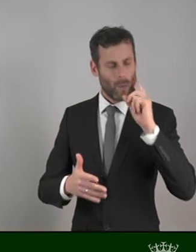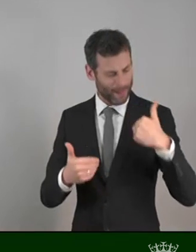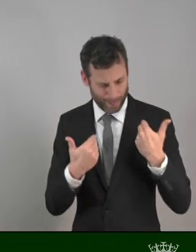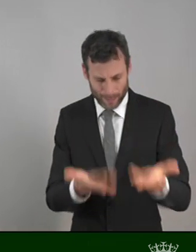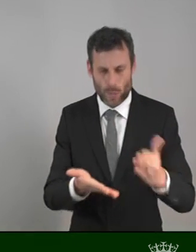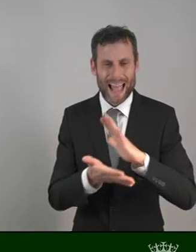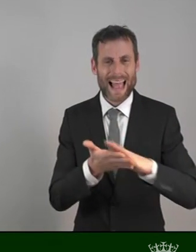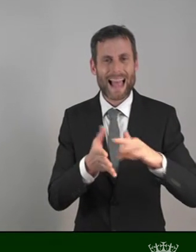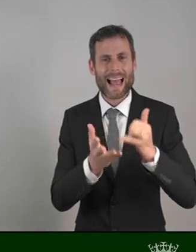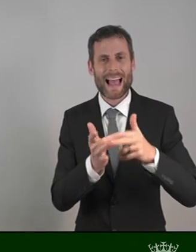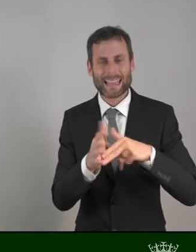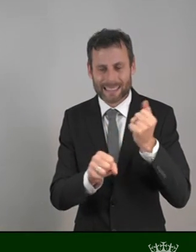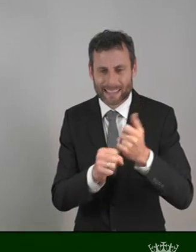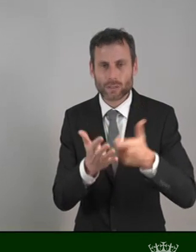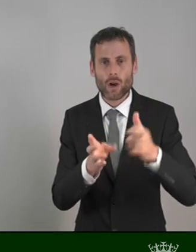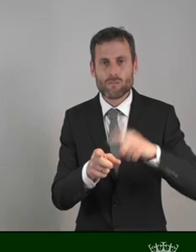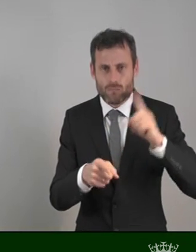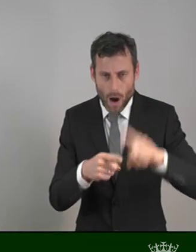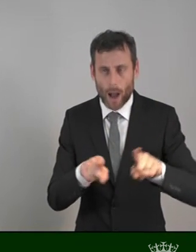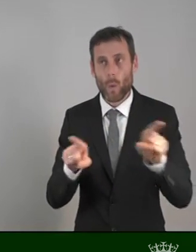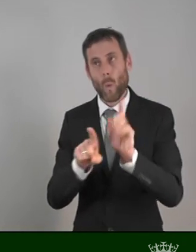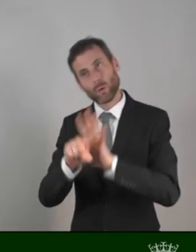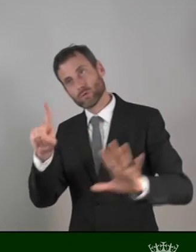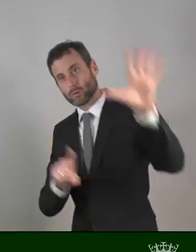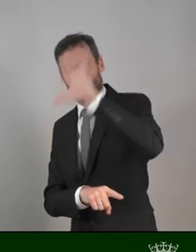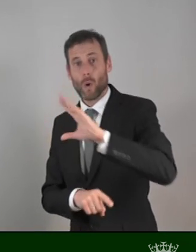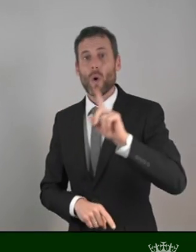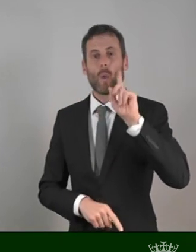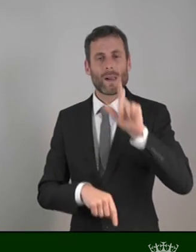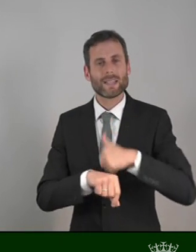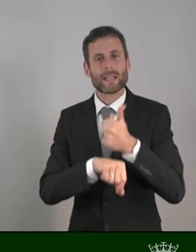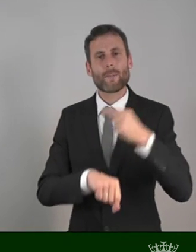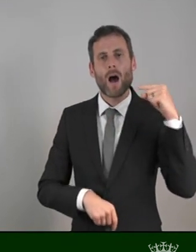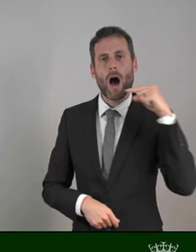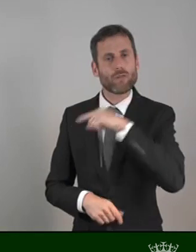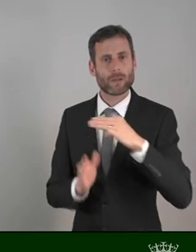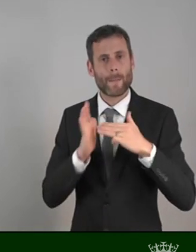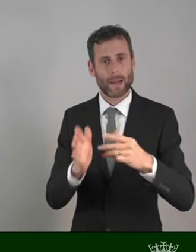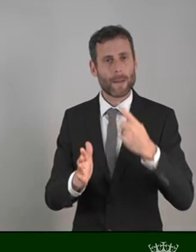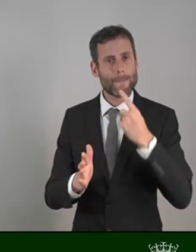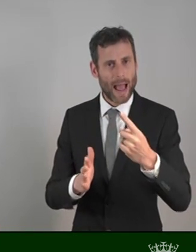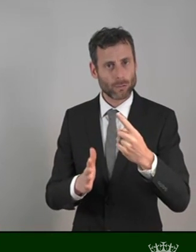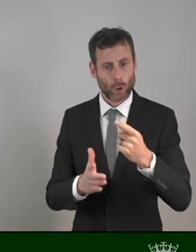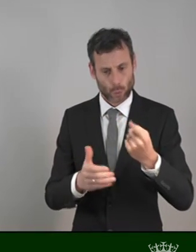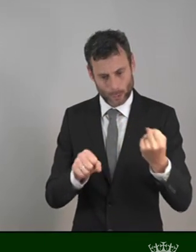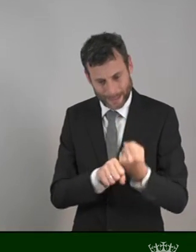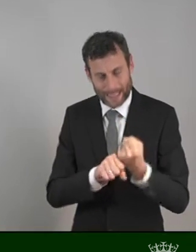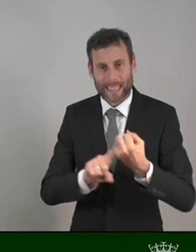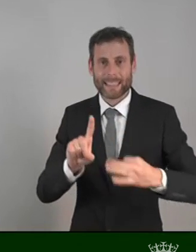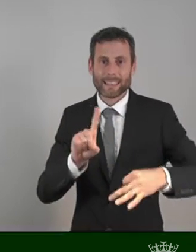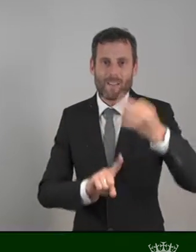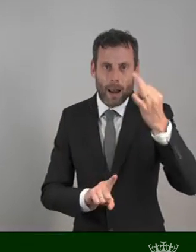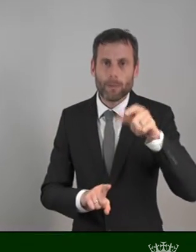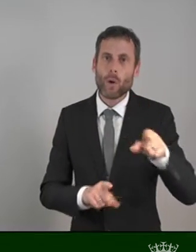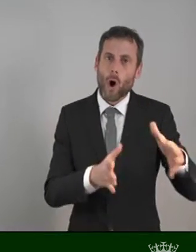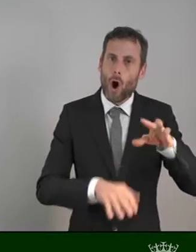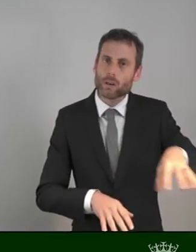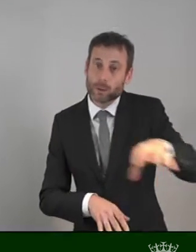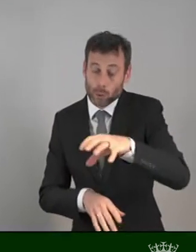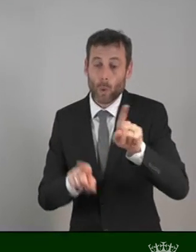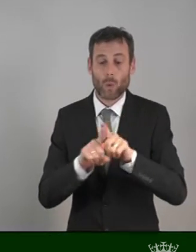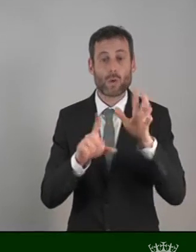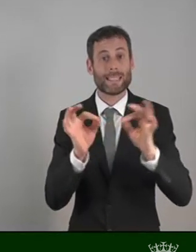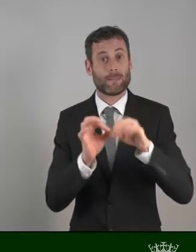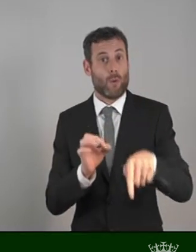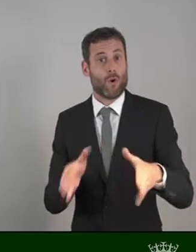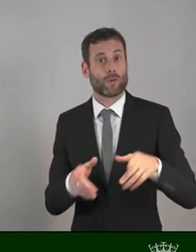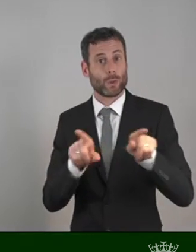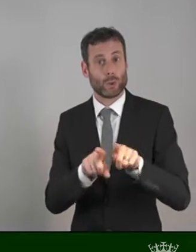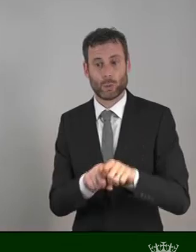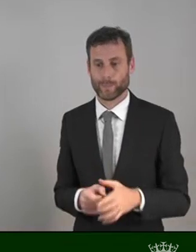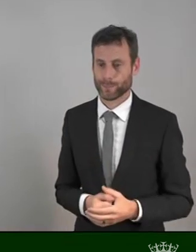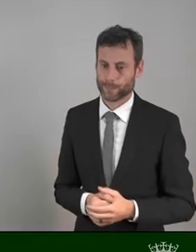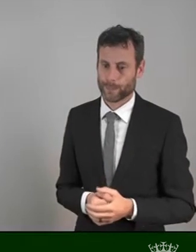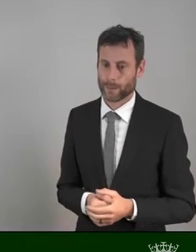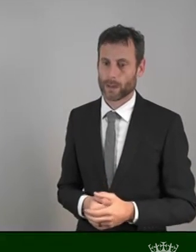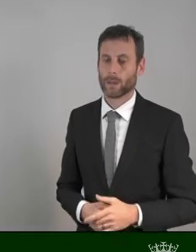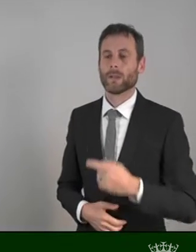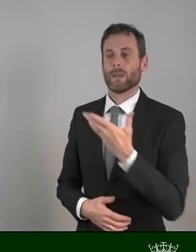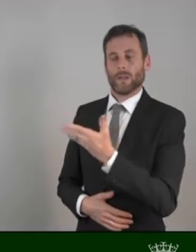There will be an additional £100 million for the redevelopment of the Conquest Hospital and Eastbourne District General Hospital, which I know will be of benefit to my honourable Friend’s constituents.